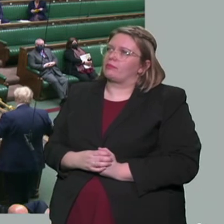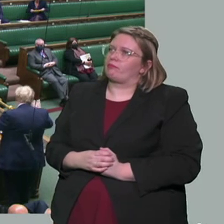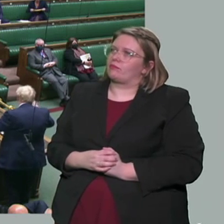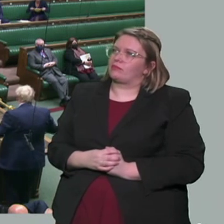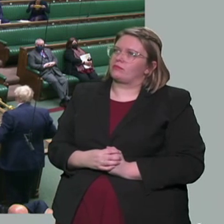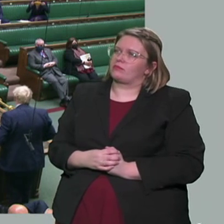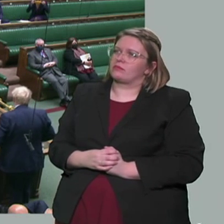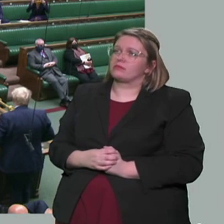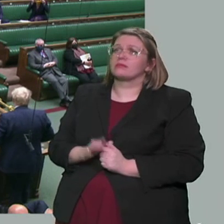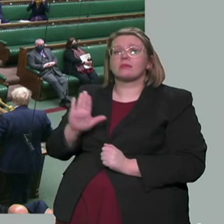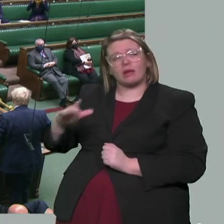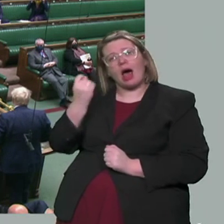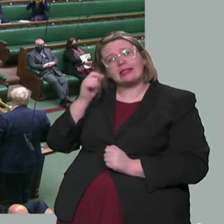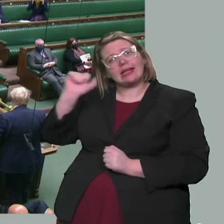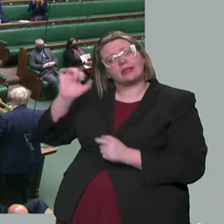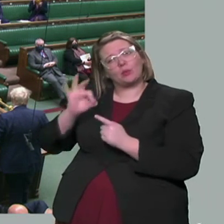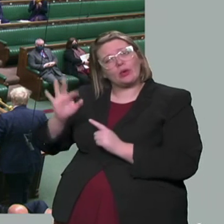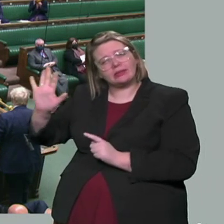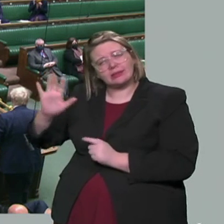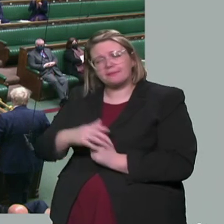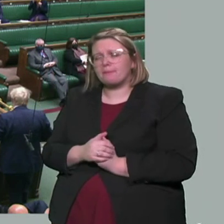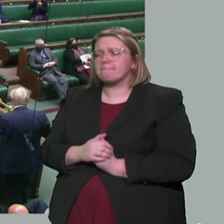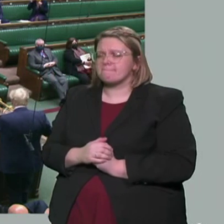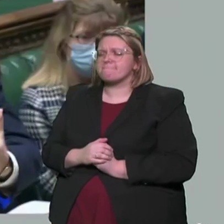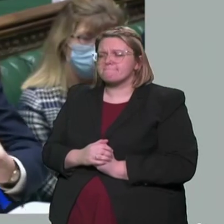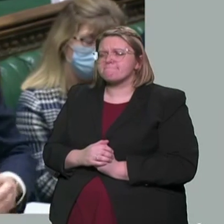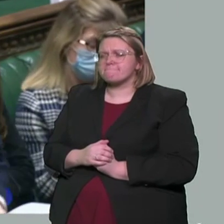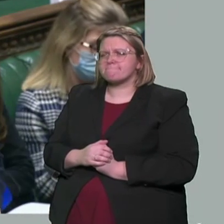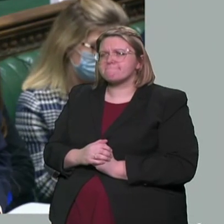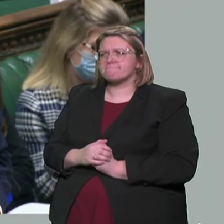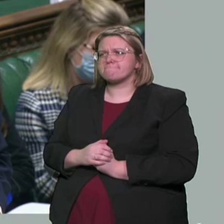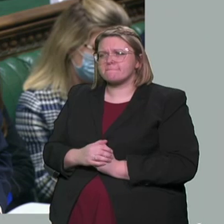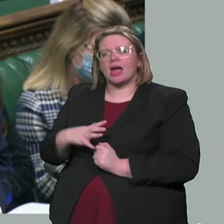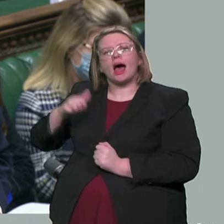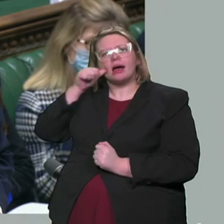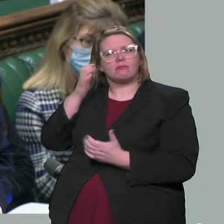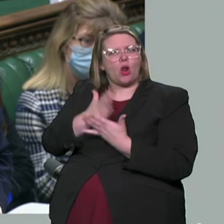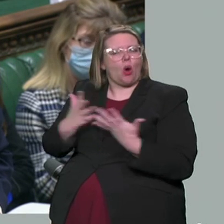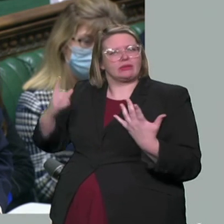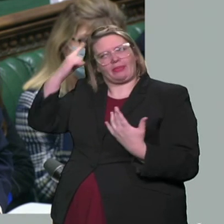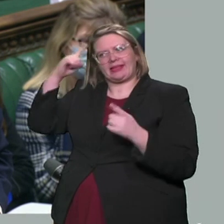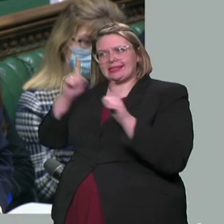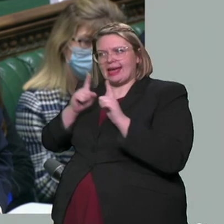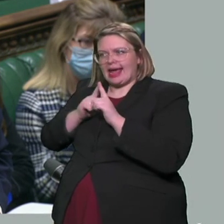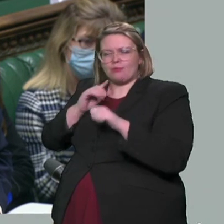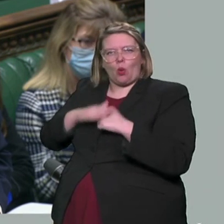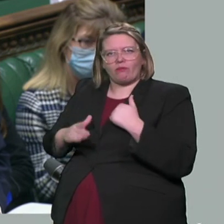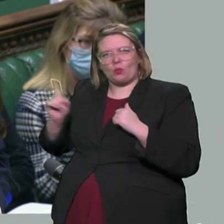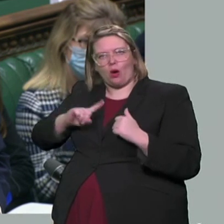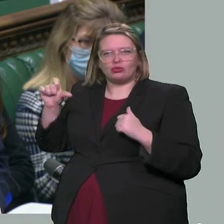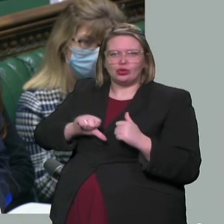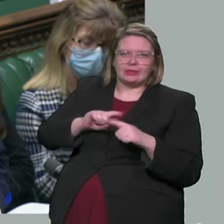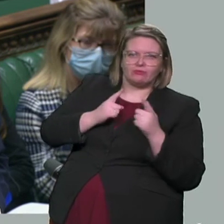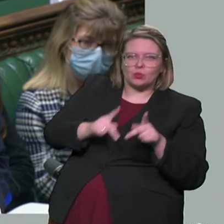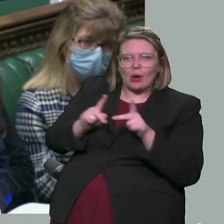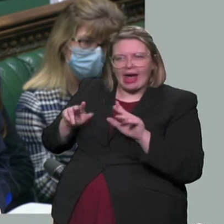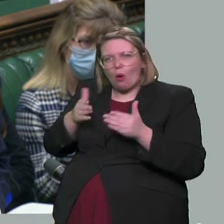I understand the point that the honourable Lady makes, and I know that a lot of people will have jumped to the same conclusion as she did about what we could do.